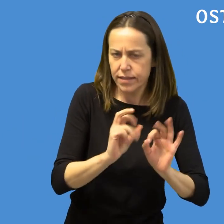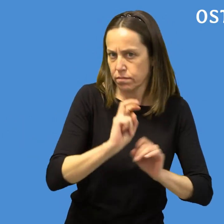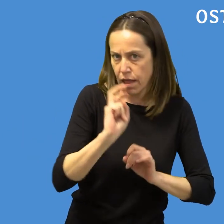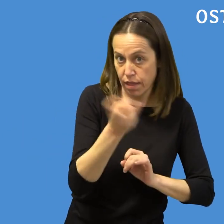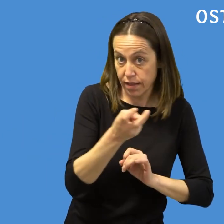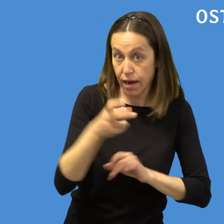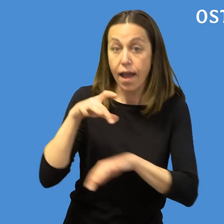etc